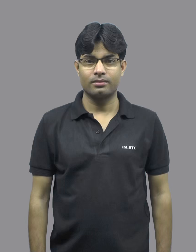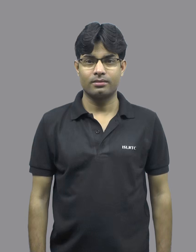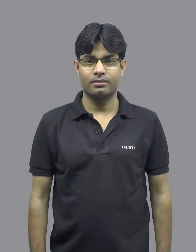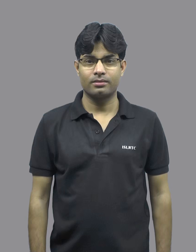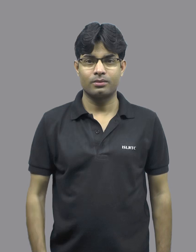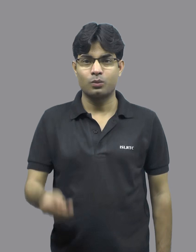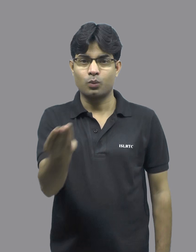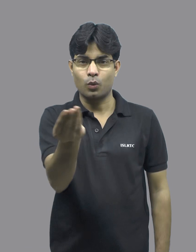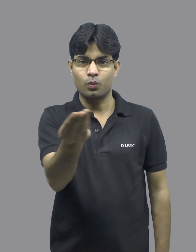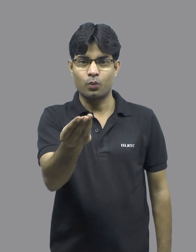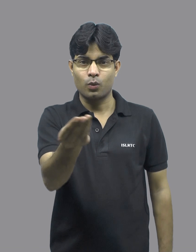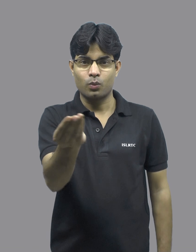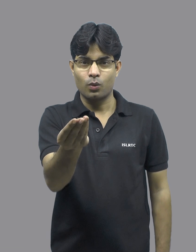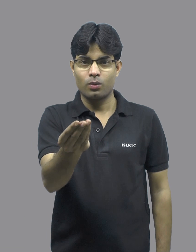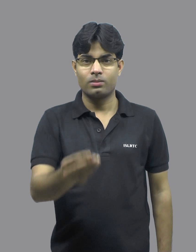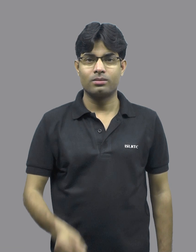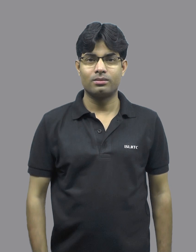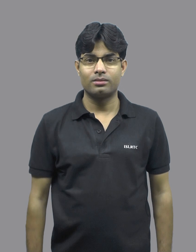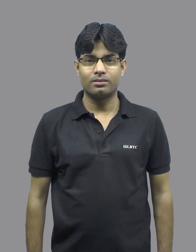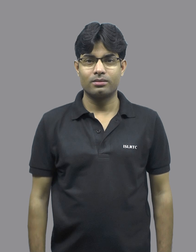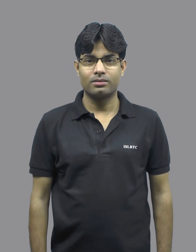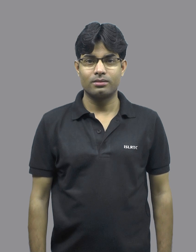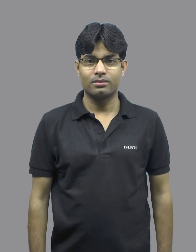Dog